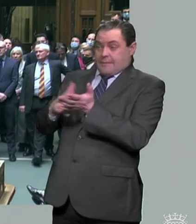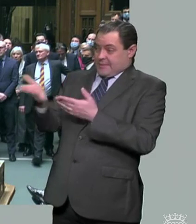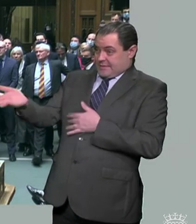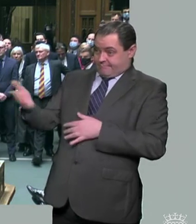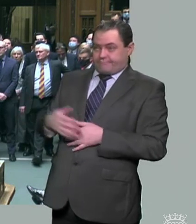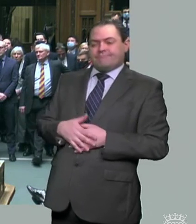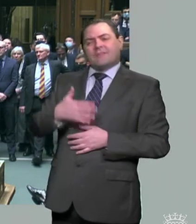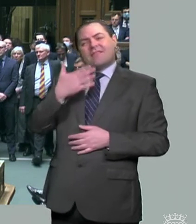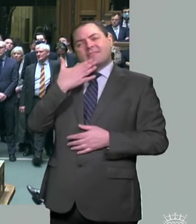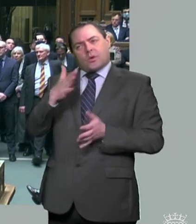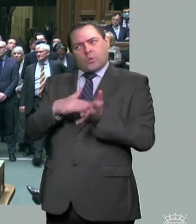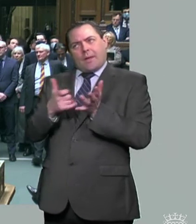That is what we have been doing.